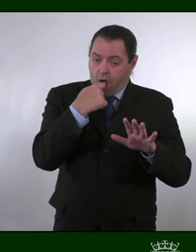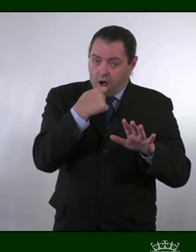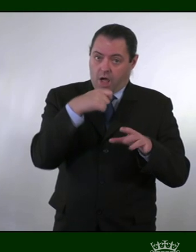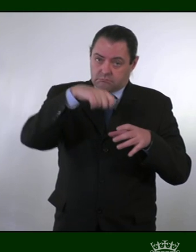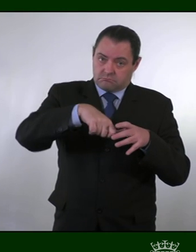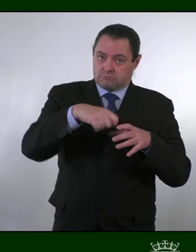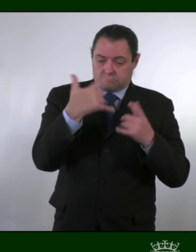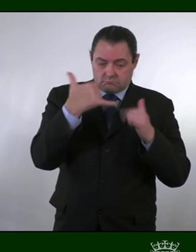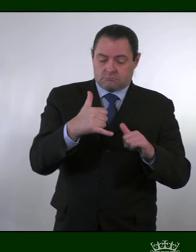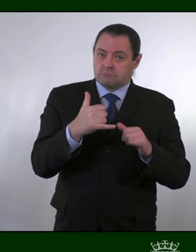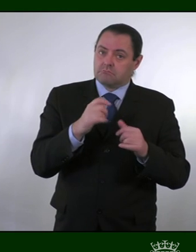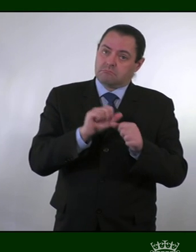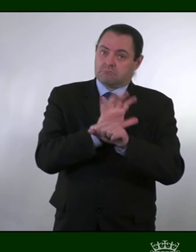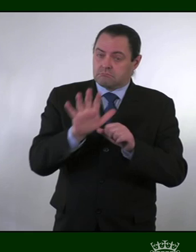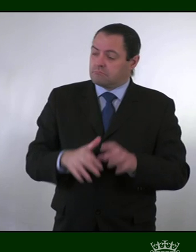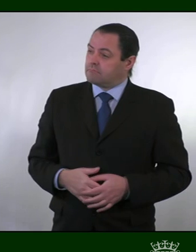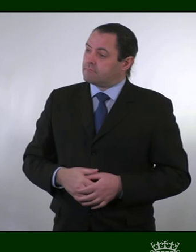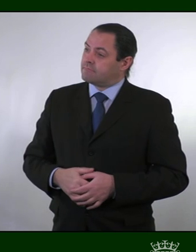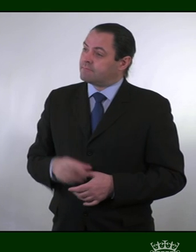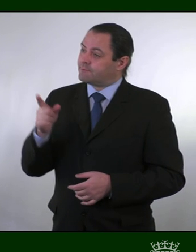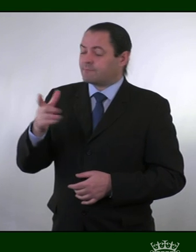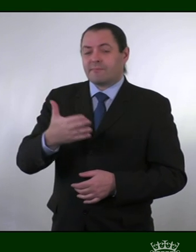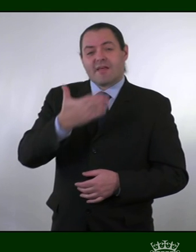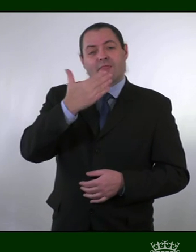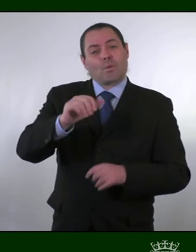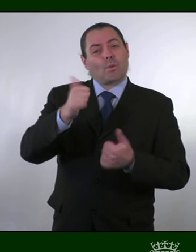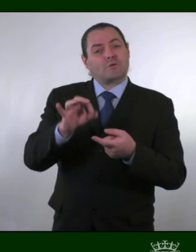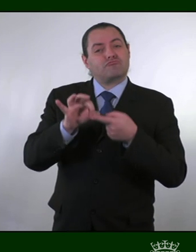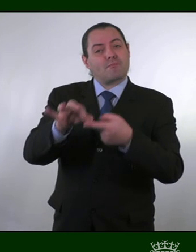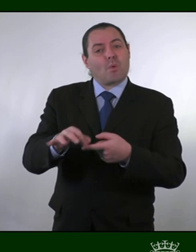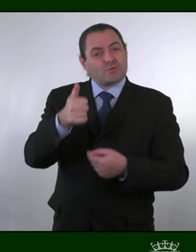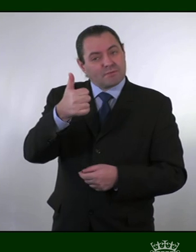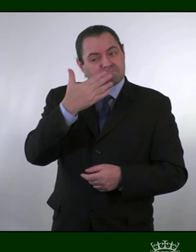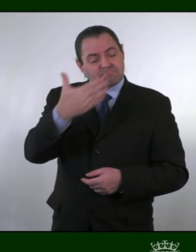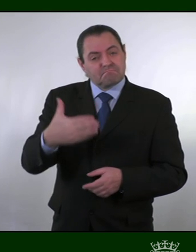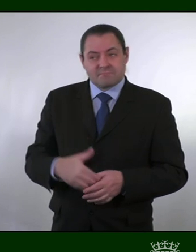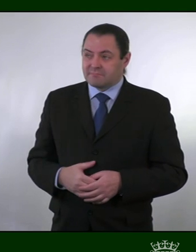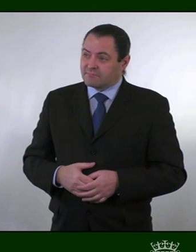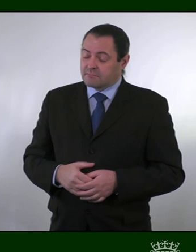I thank the right hon. Gentleman for his excellent proposal.